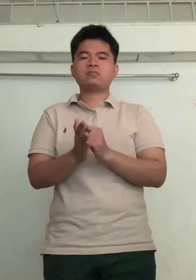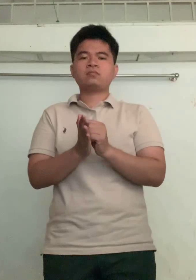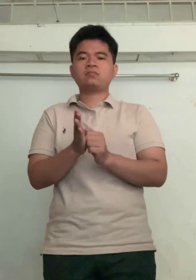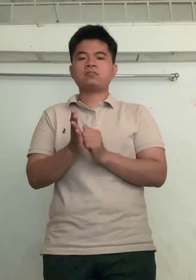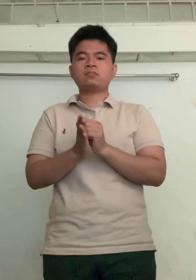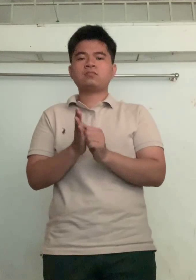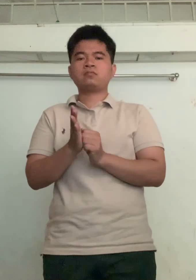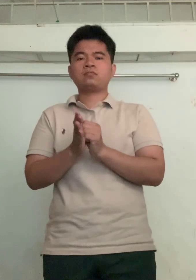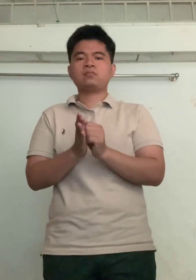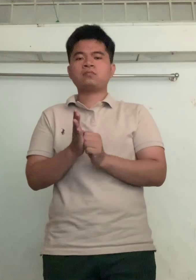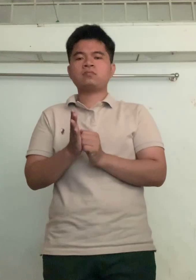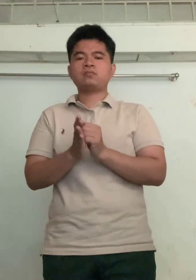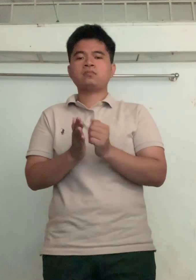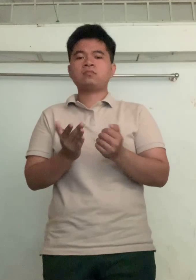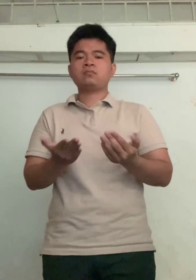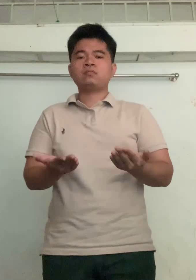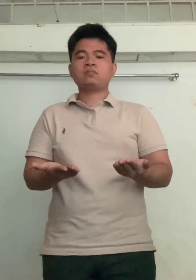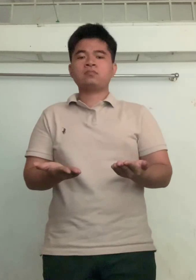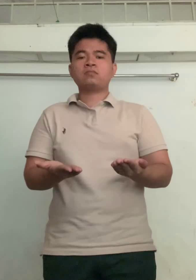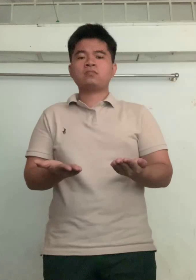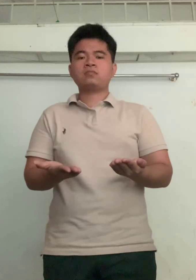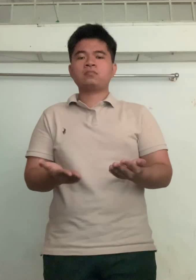thang nay